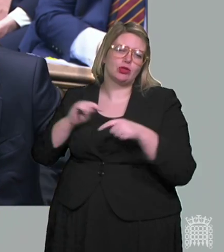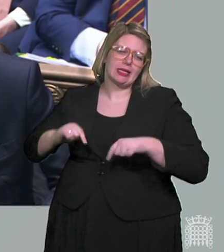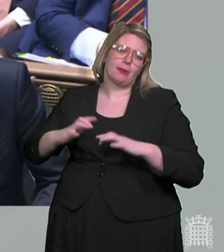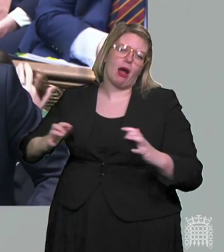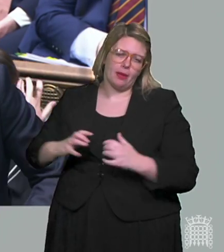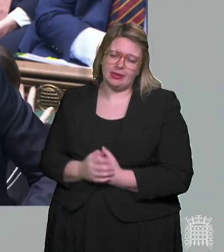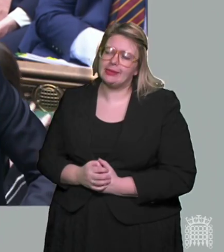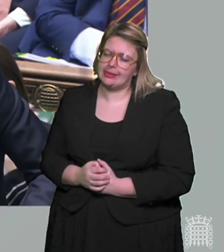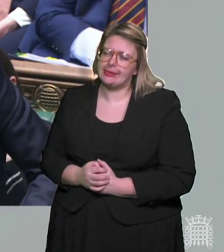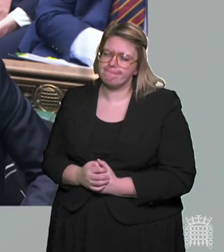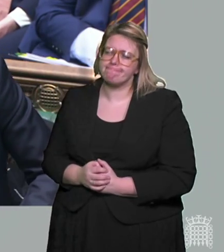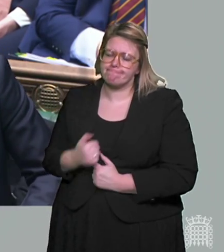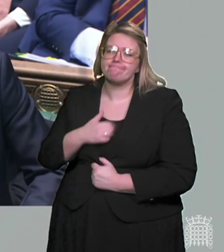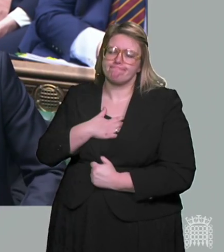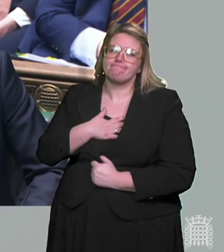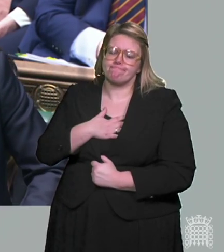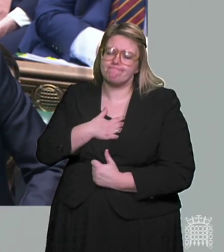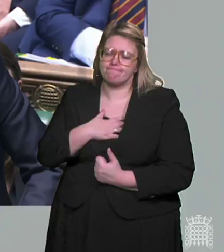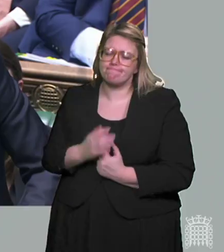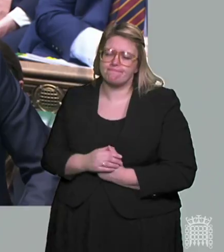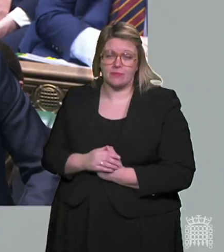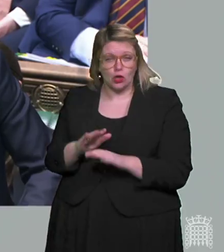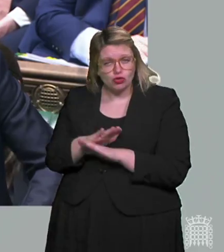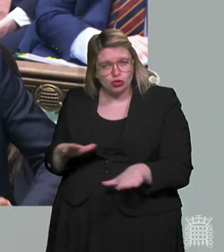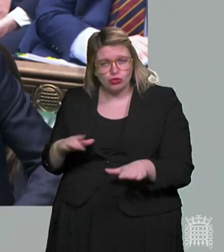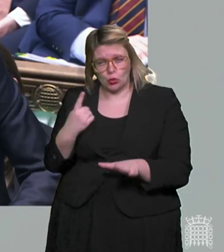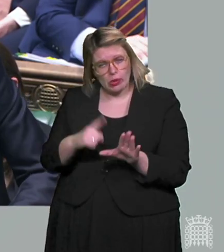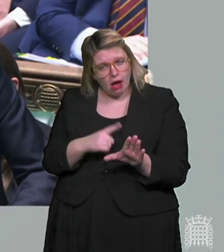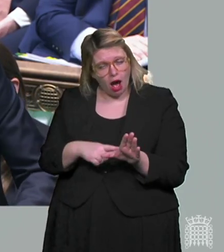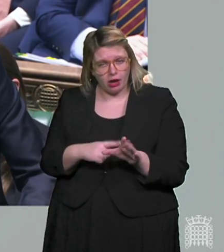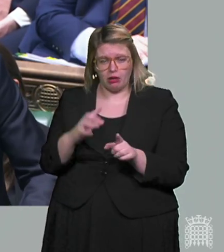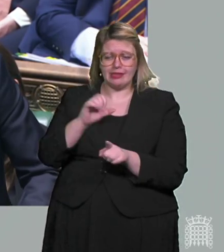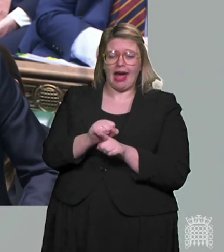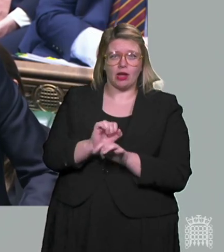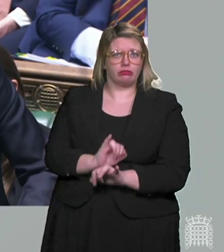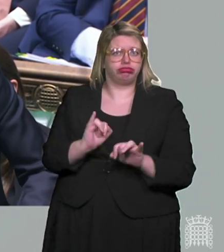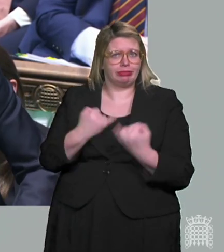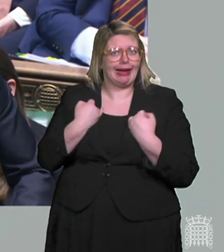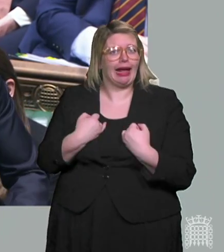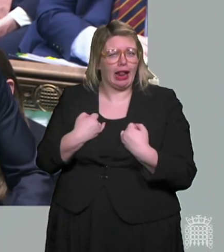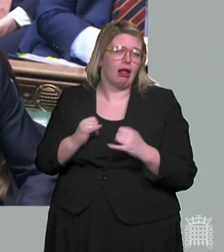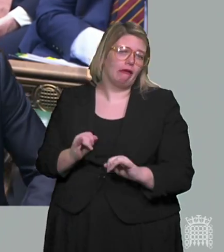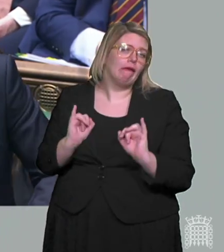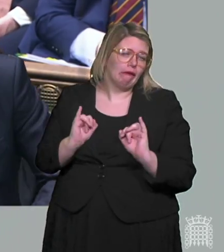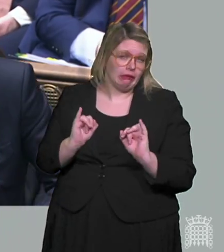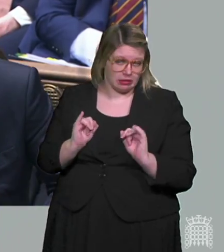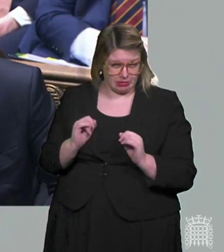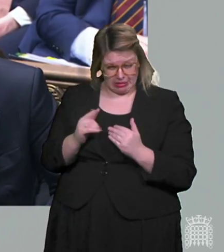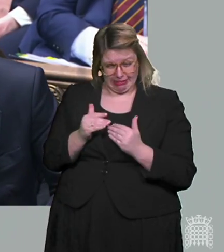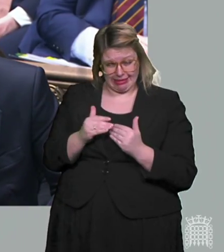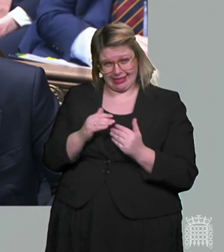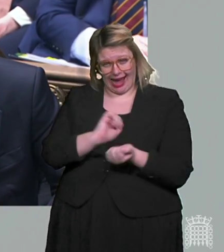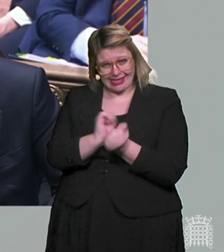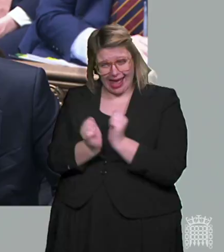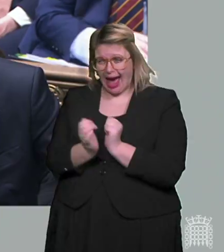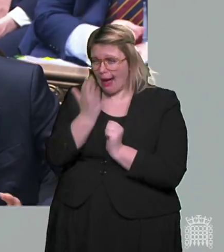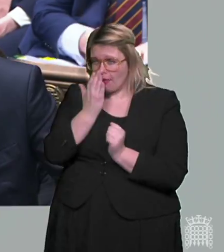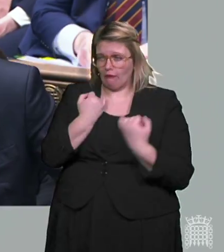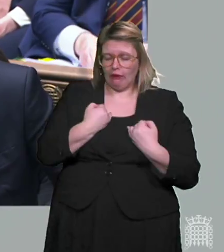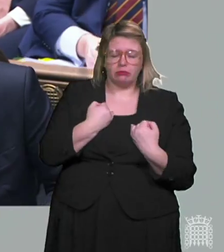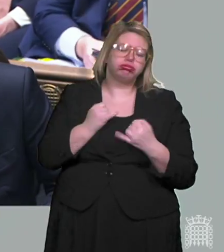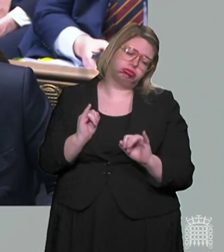Of course, it is incredibly upsetting and challenging for children and young people to be diagnosed with a serious illness, especially so close to their exams.